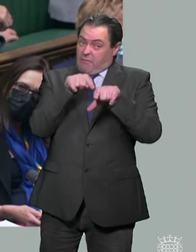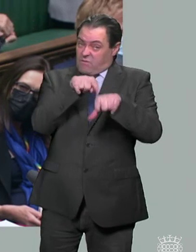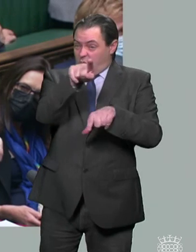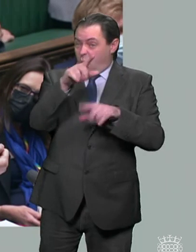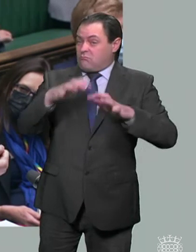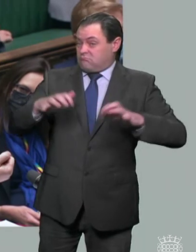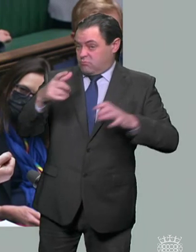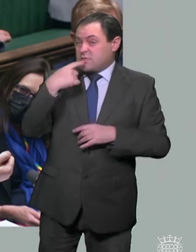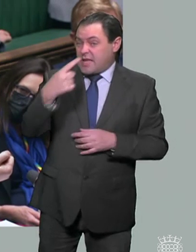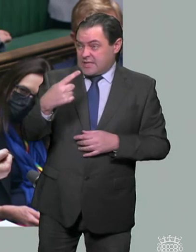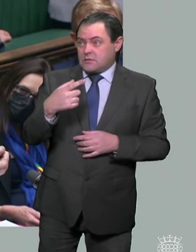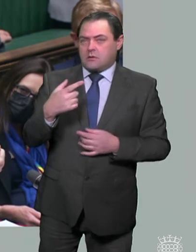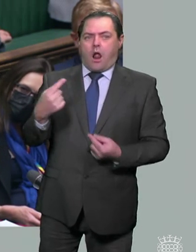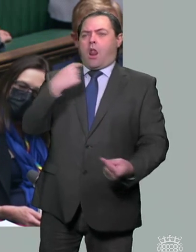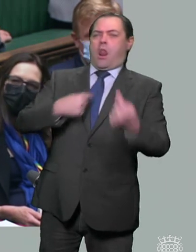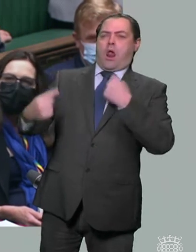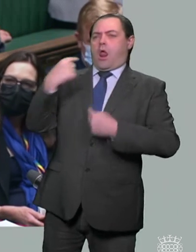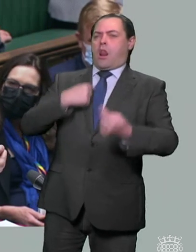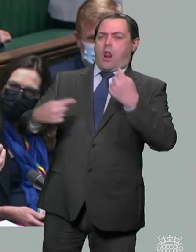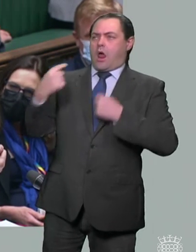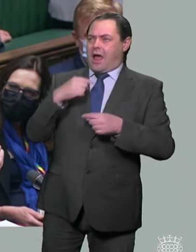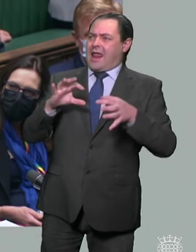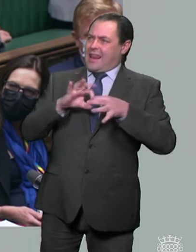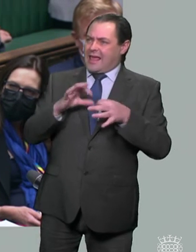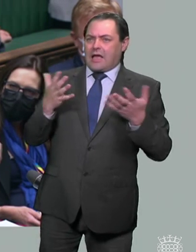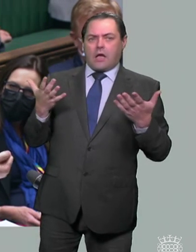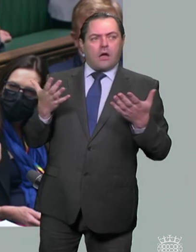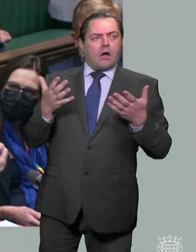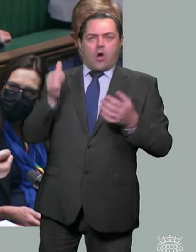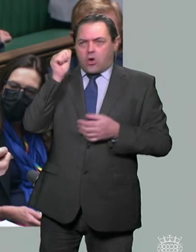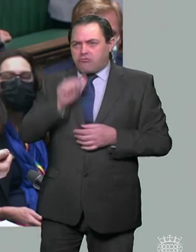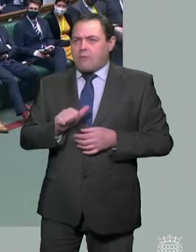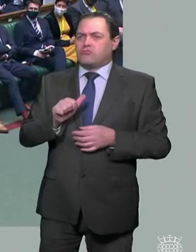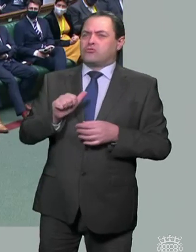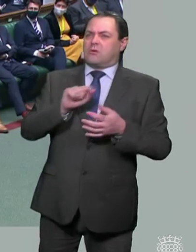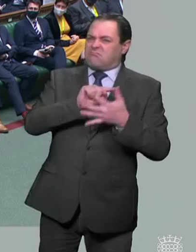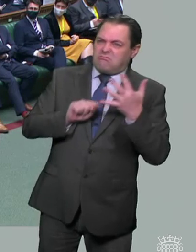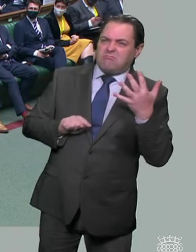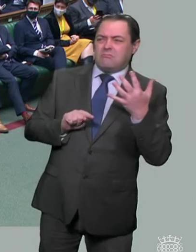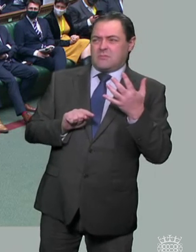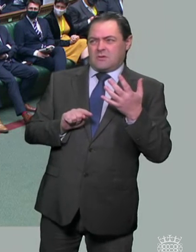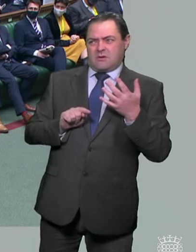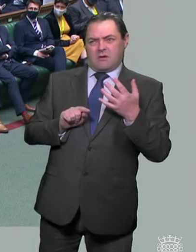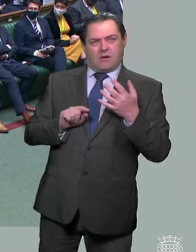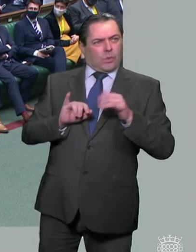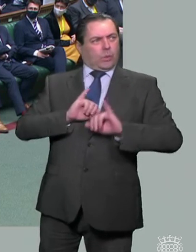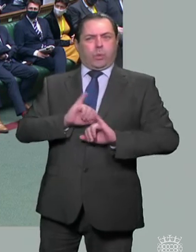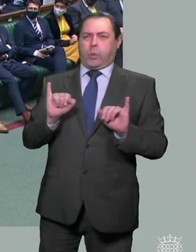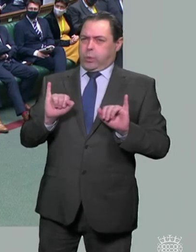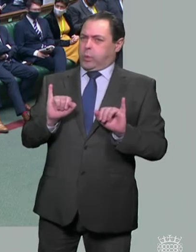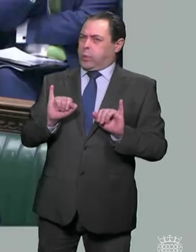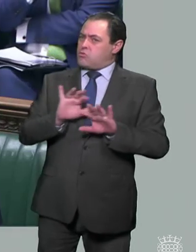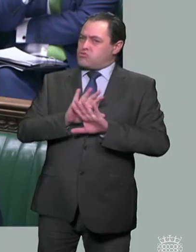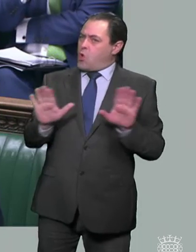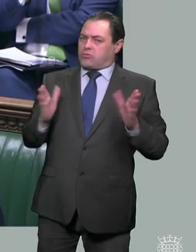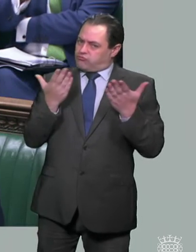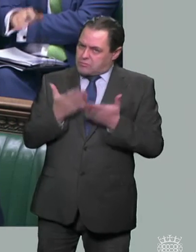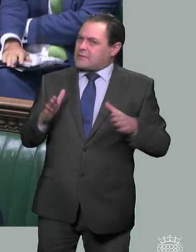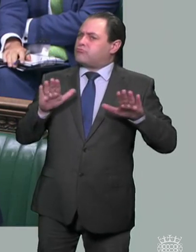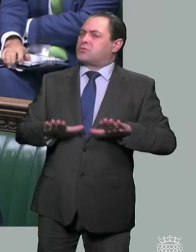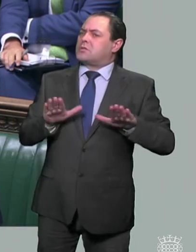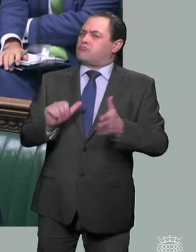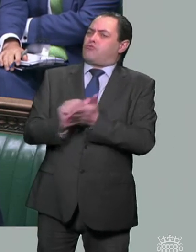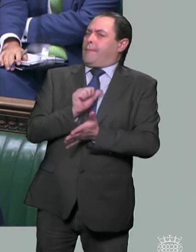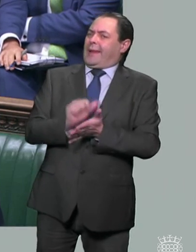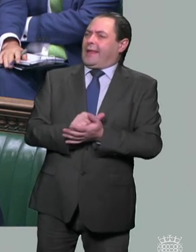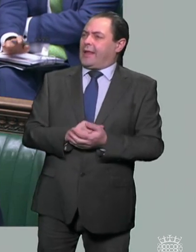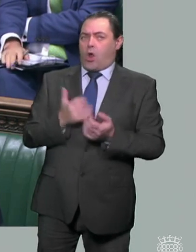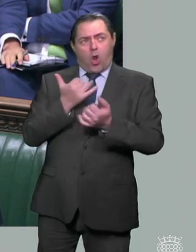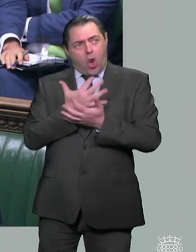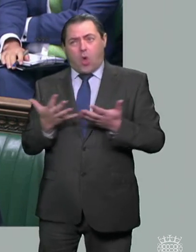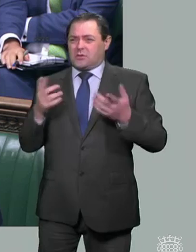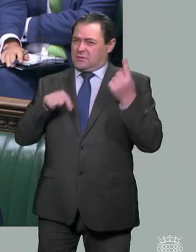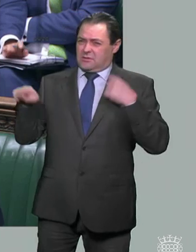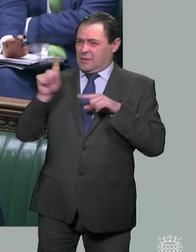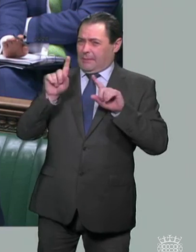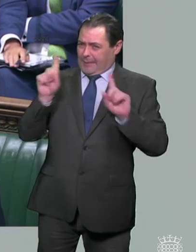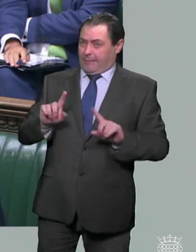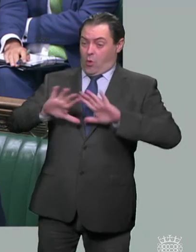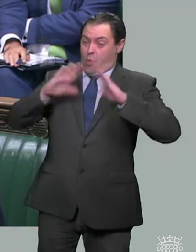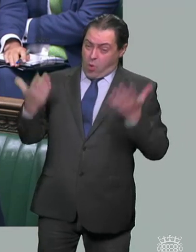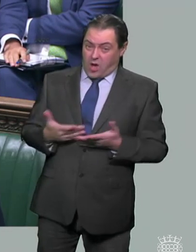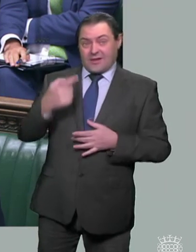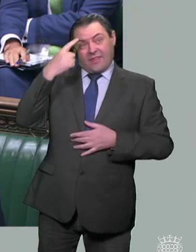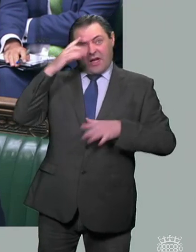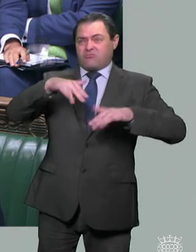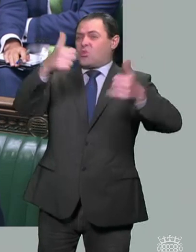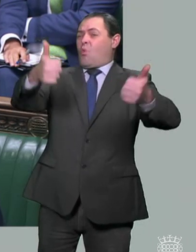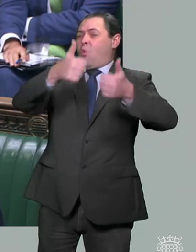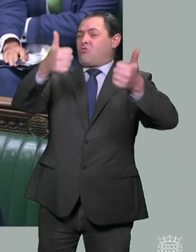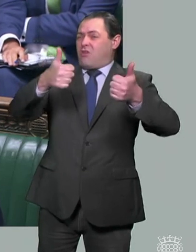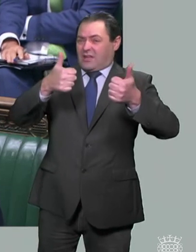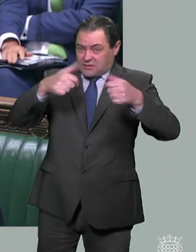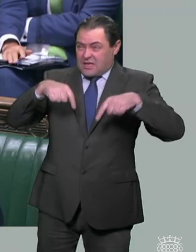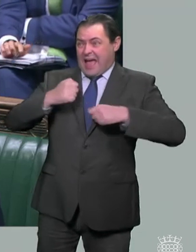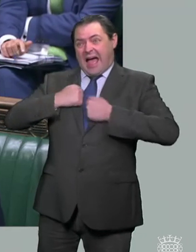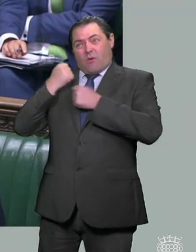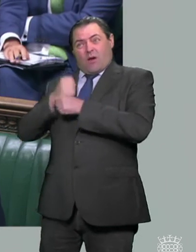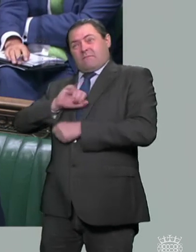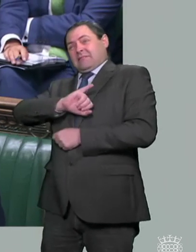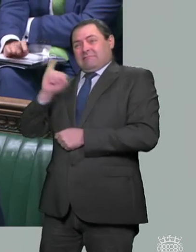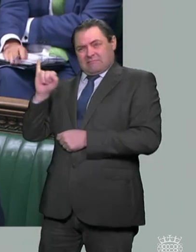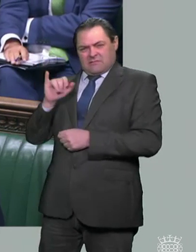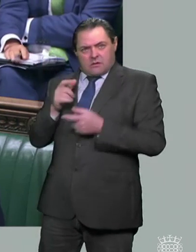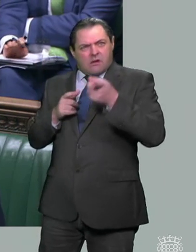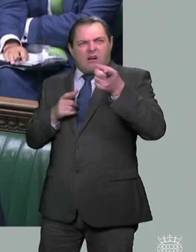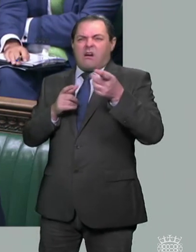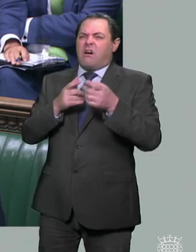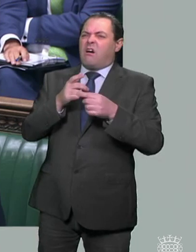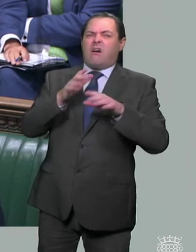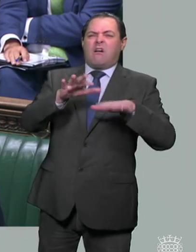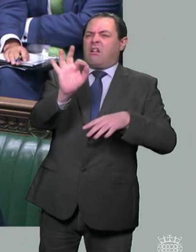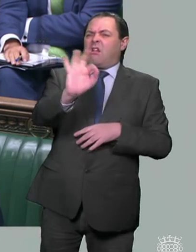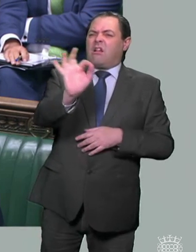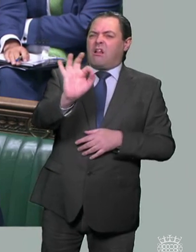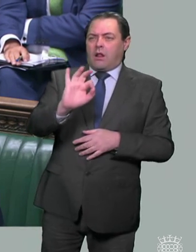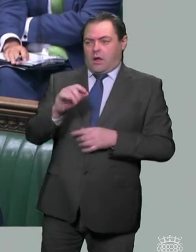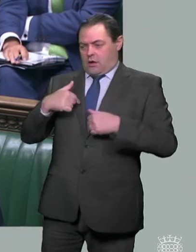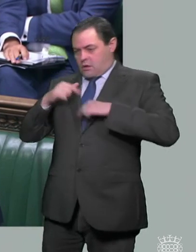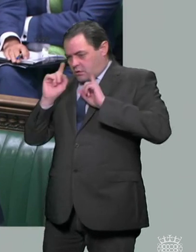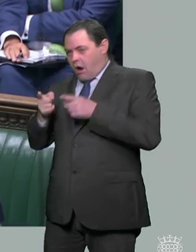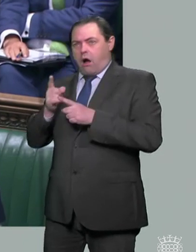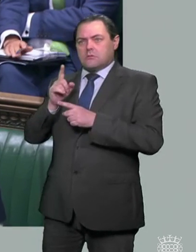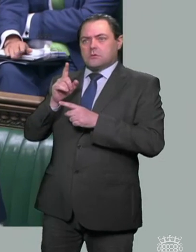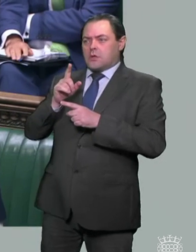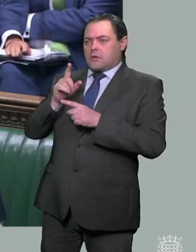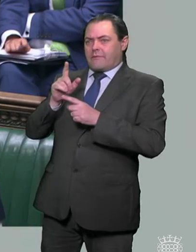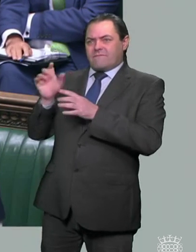is that I think that these constant attacks on the UK’s levels of corruption and sleaze do a massive disservice to billions of people around the world who genuinely suffer from Governments who are corrupt, and who genuinely have no ability to scrutinise their MPs.